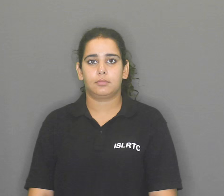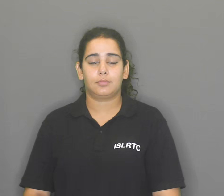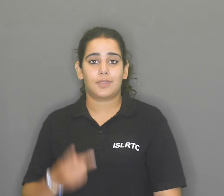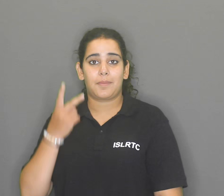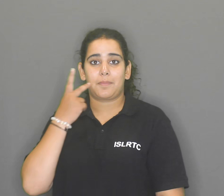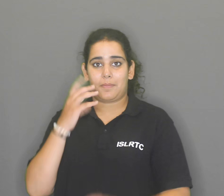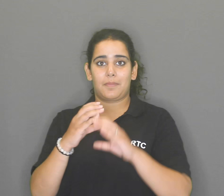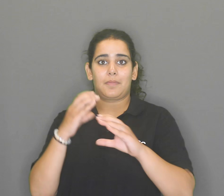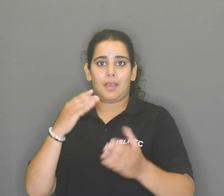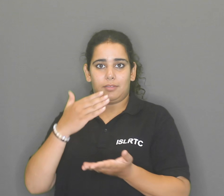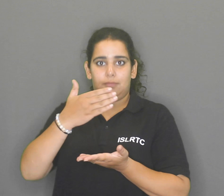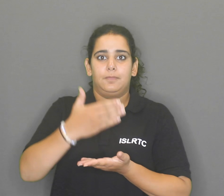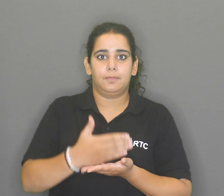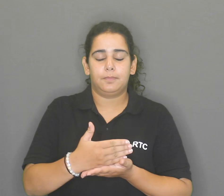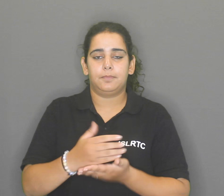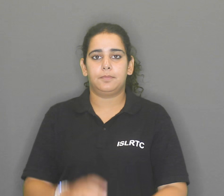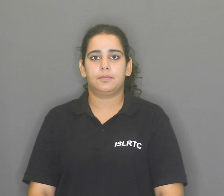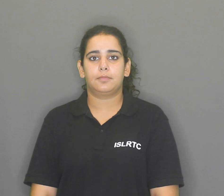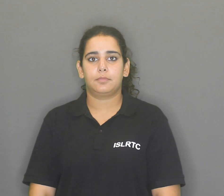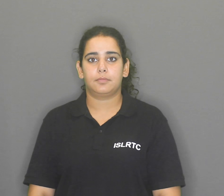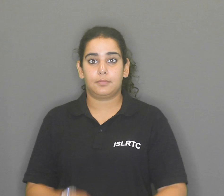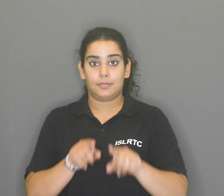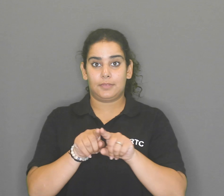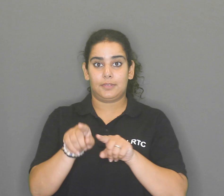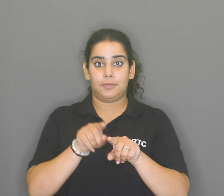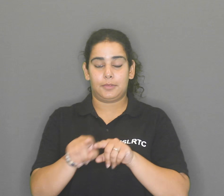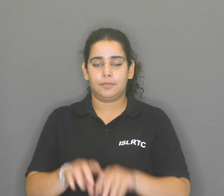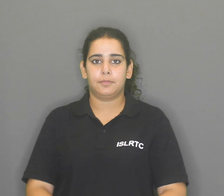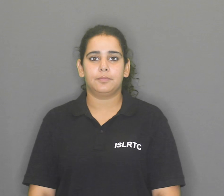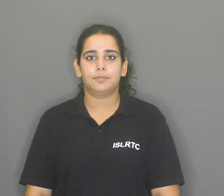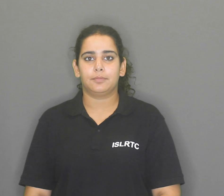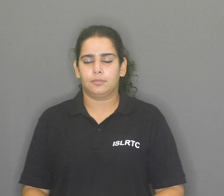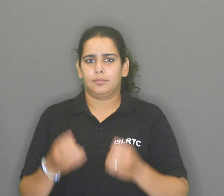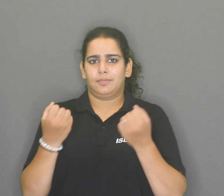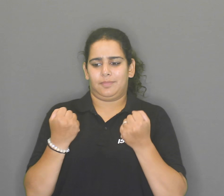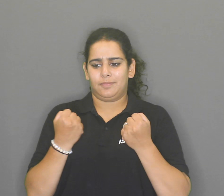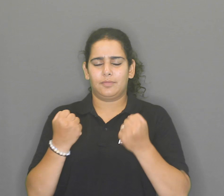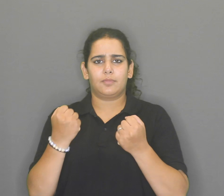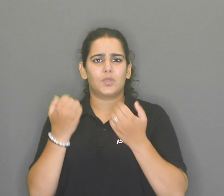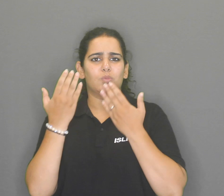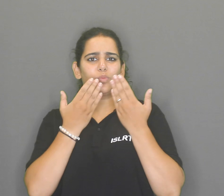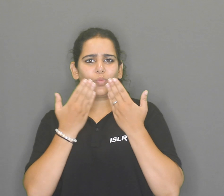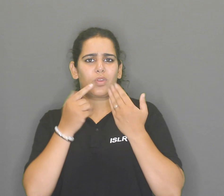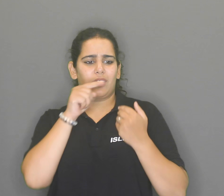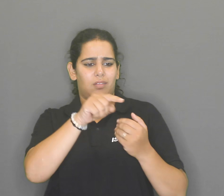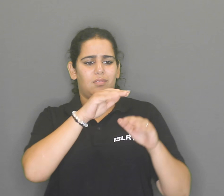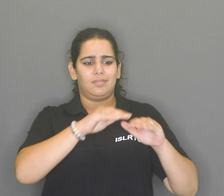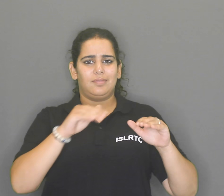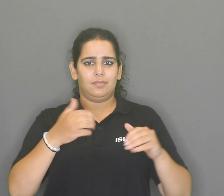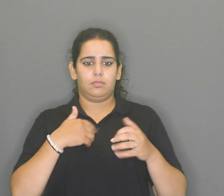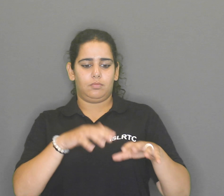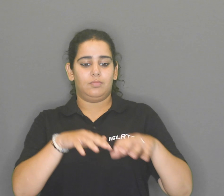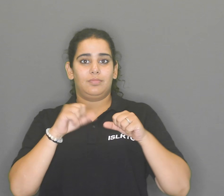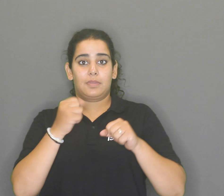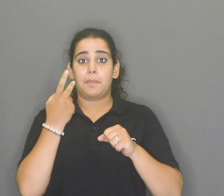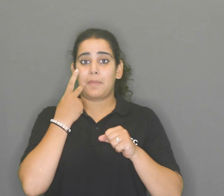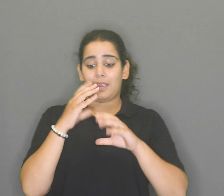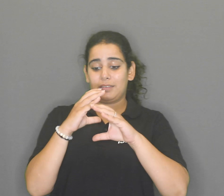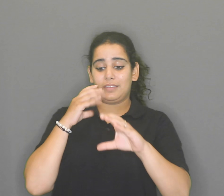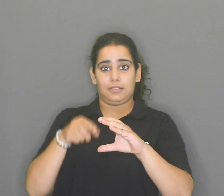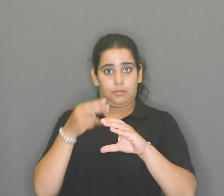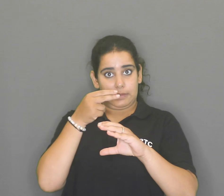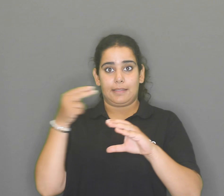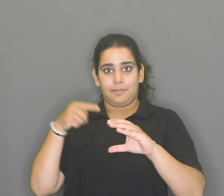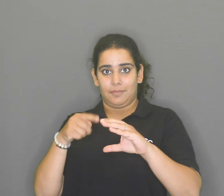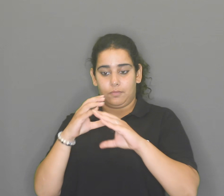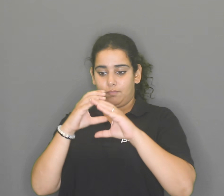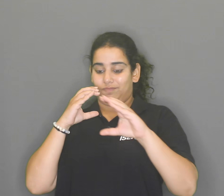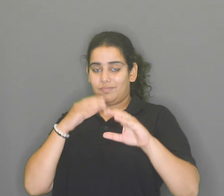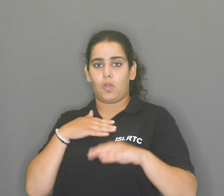Committee of transportation A group of persons appointed or elected to consider or take action on matters for transportation